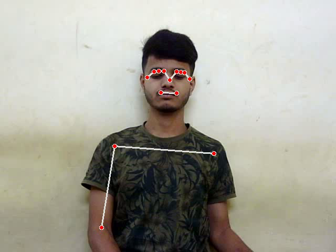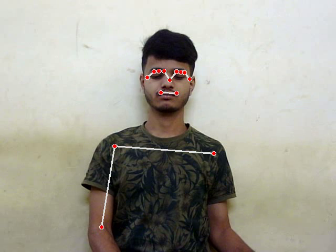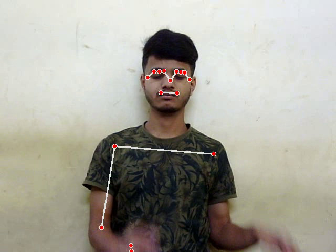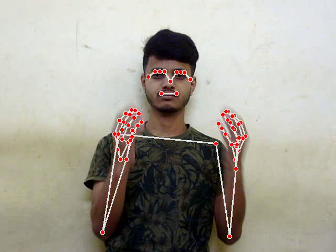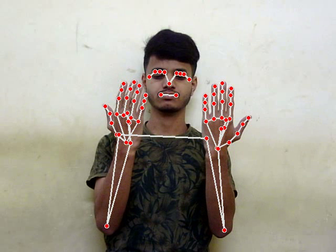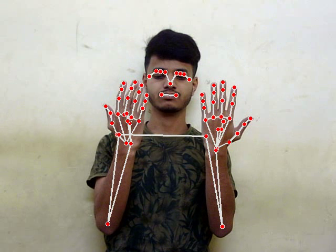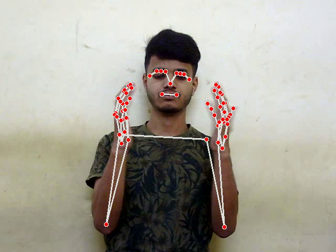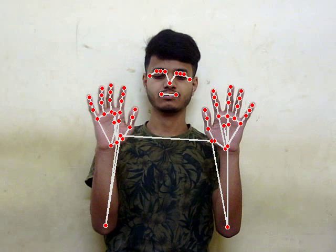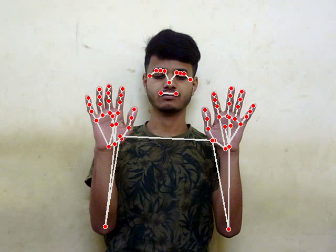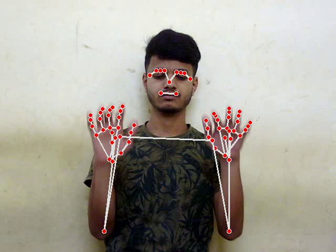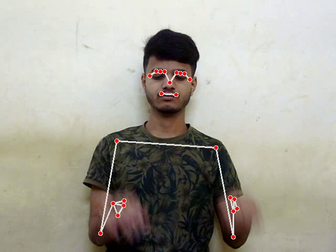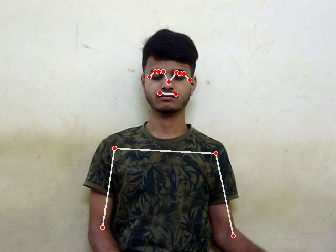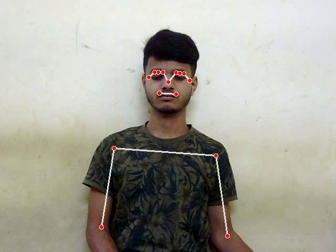do not want